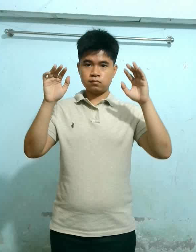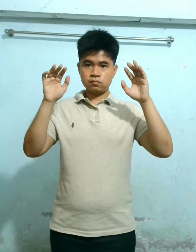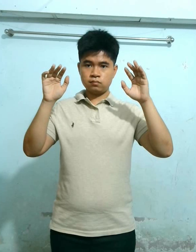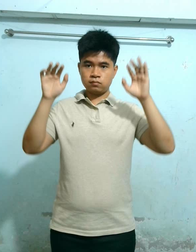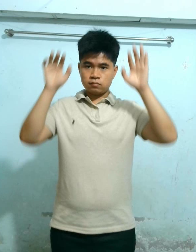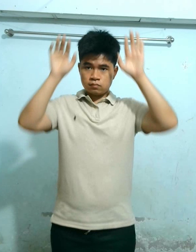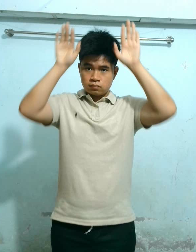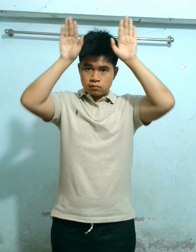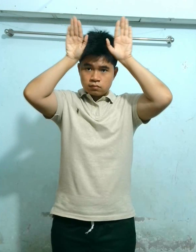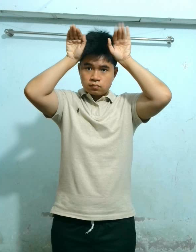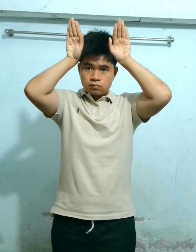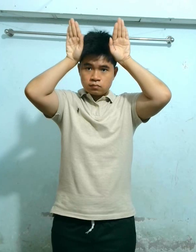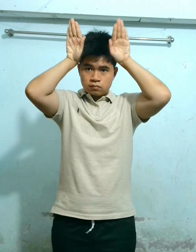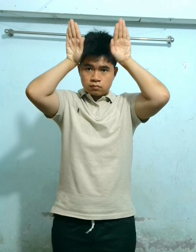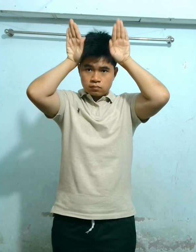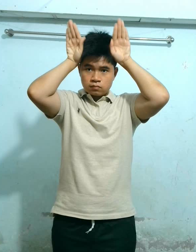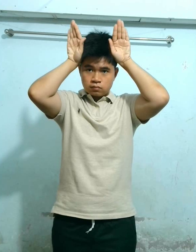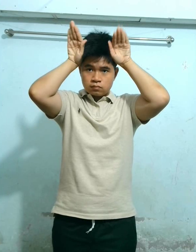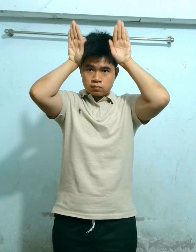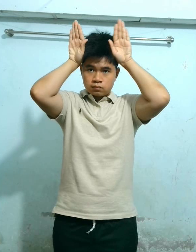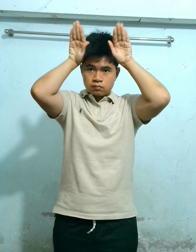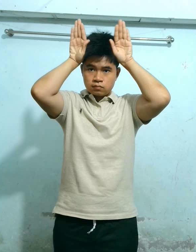cho